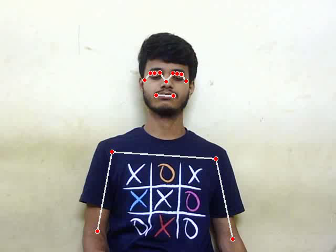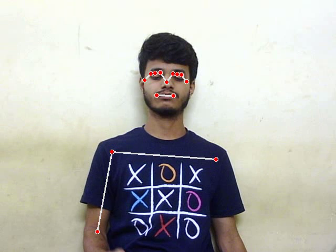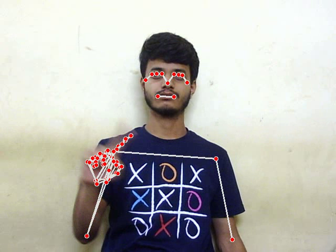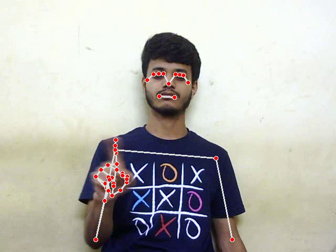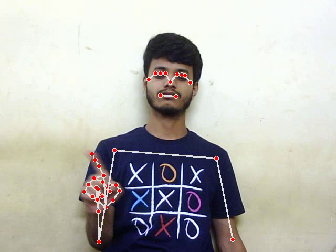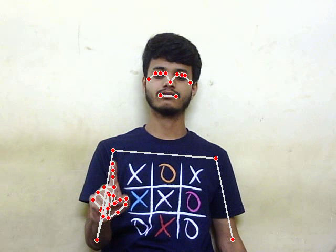where